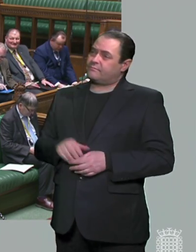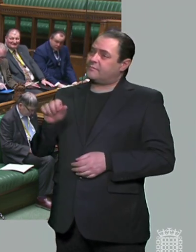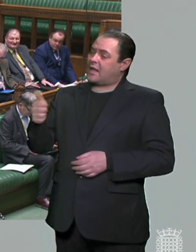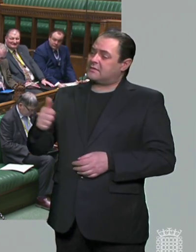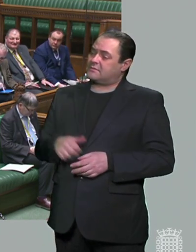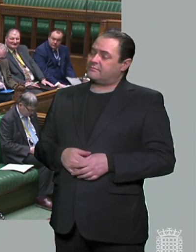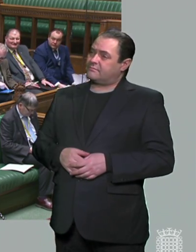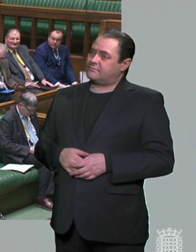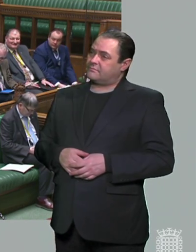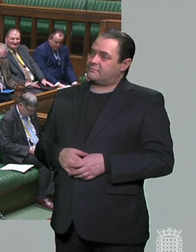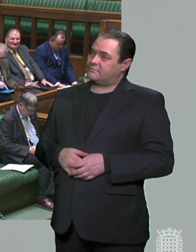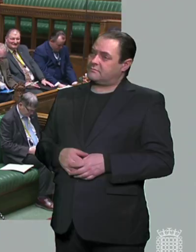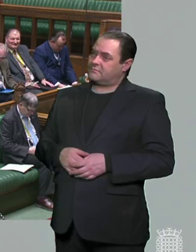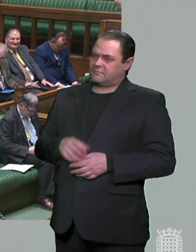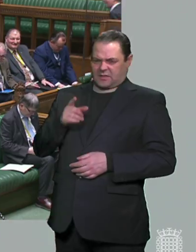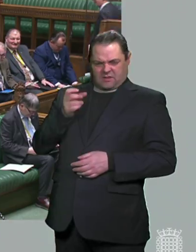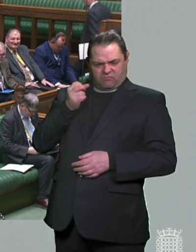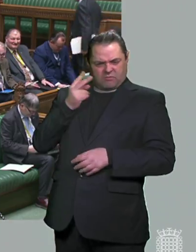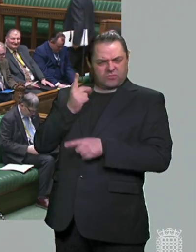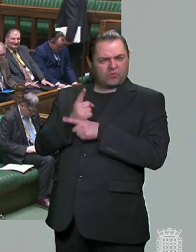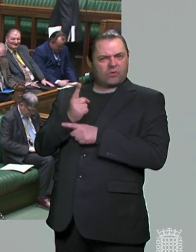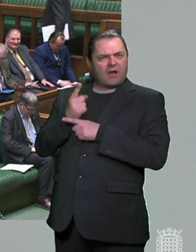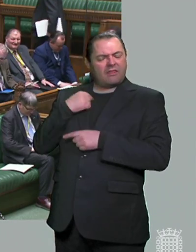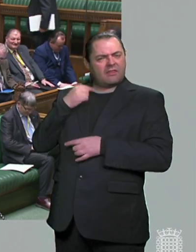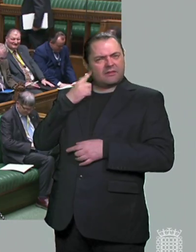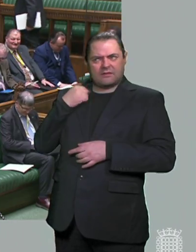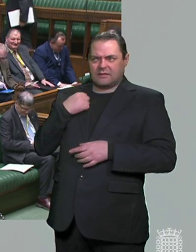“What utter drivel” is, I think, the parliamentary terminology.